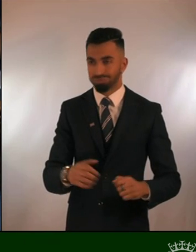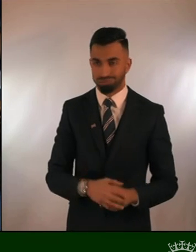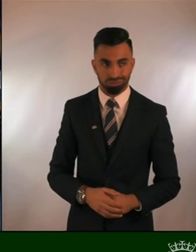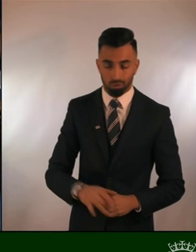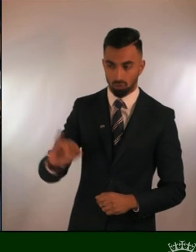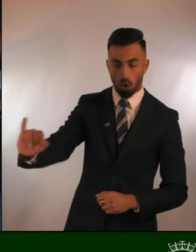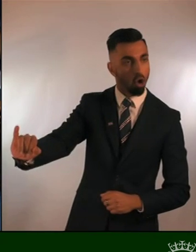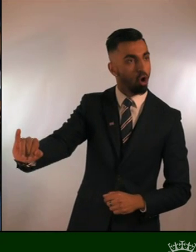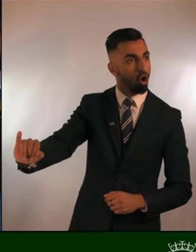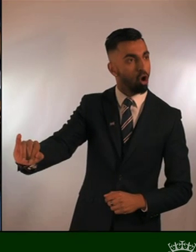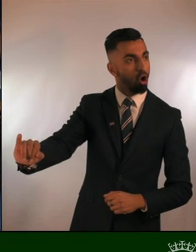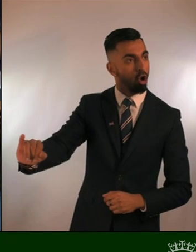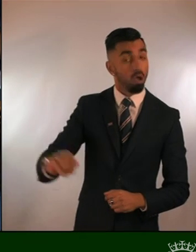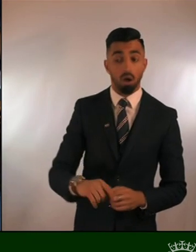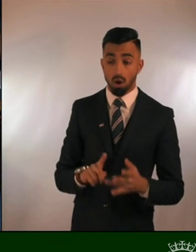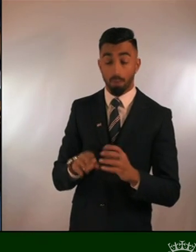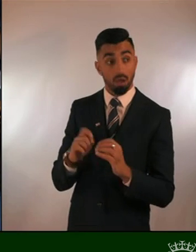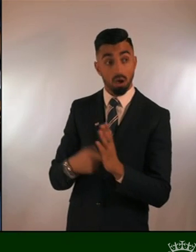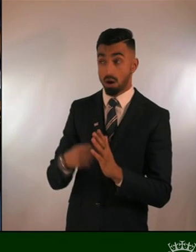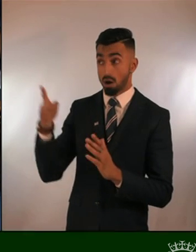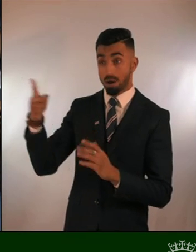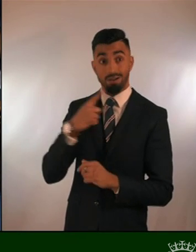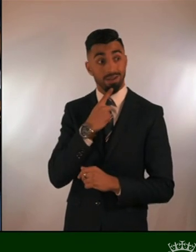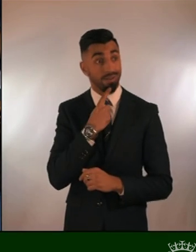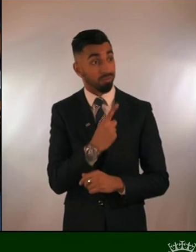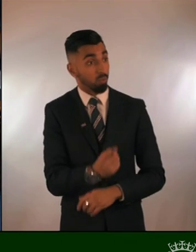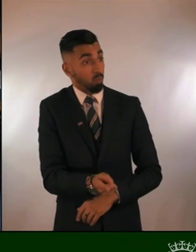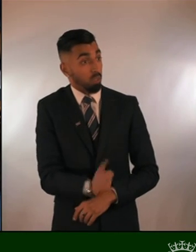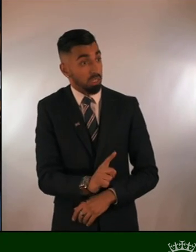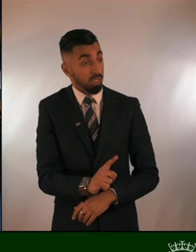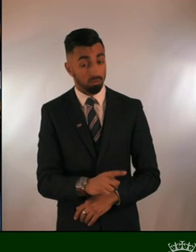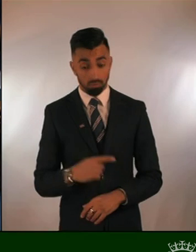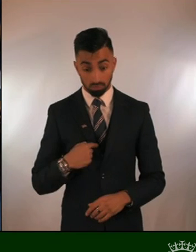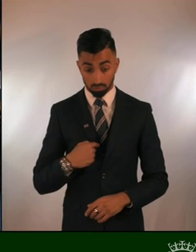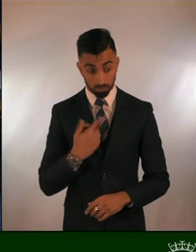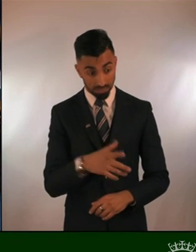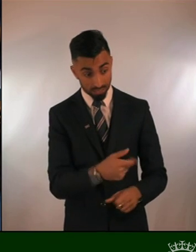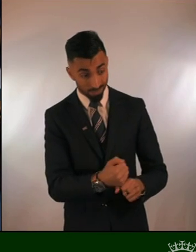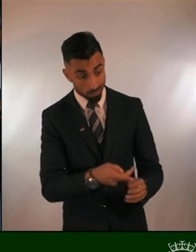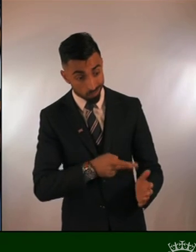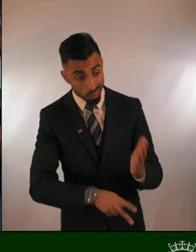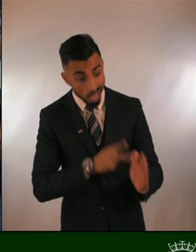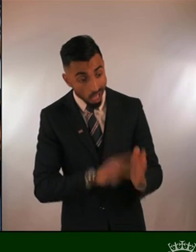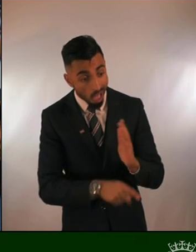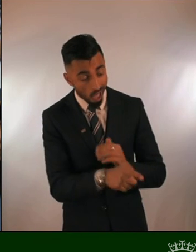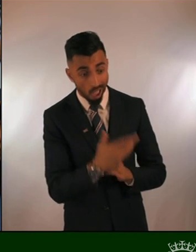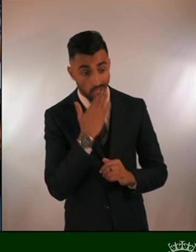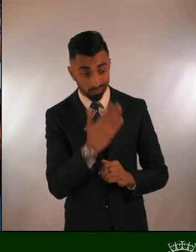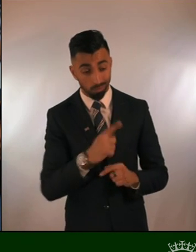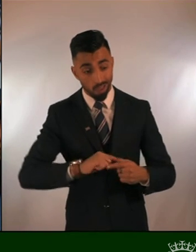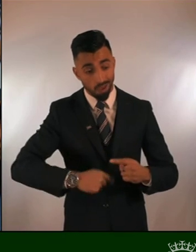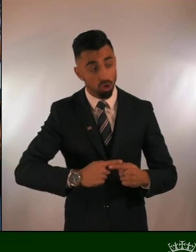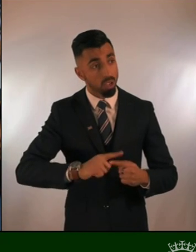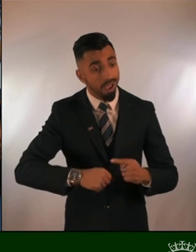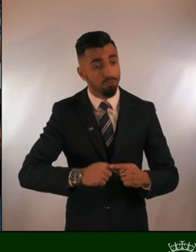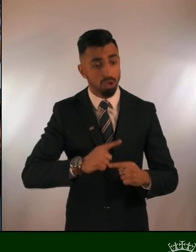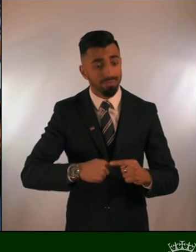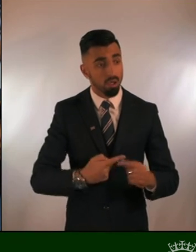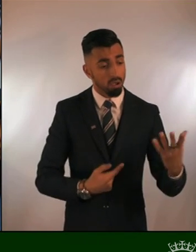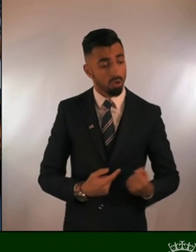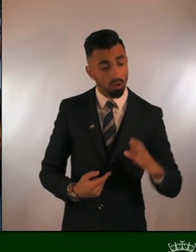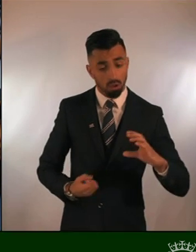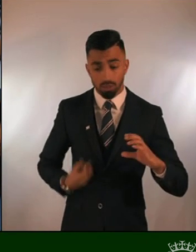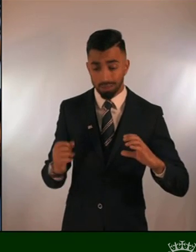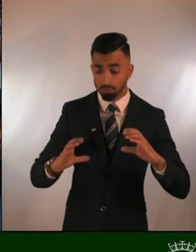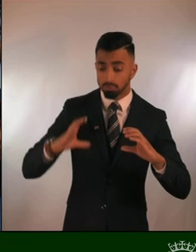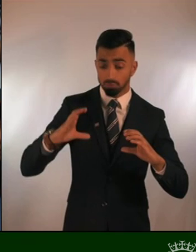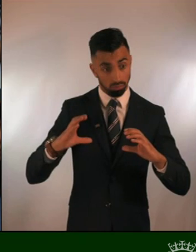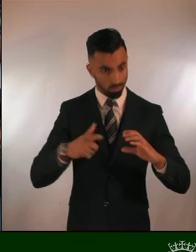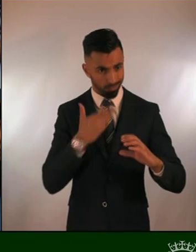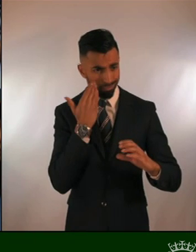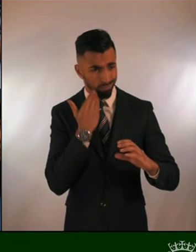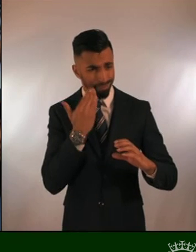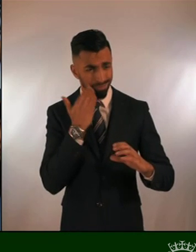Today the OBR reports a current budget surplus in every one of the next five years, and in the target year of 2022-23 we have fiscal space of nearly £12 billion.